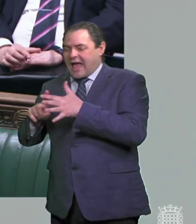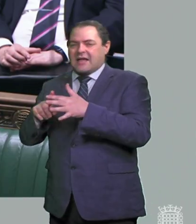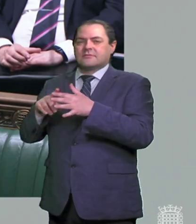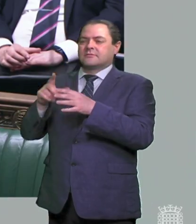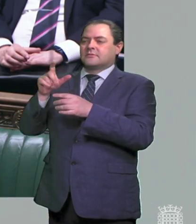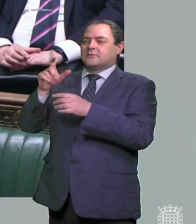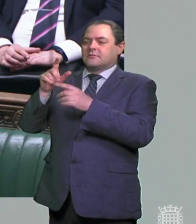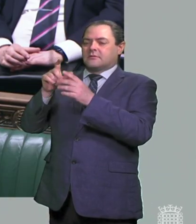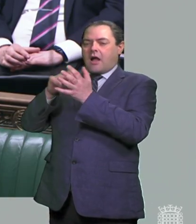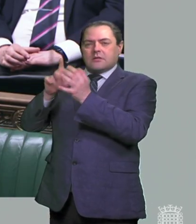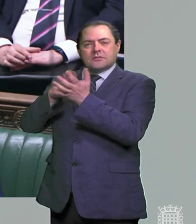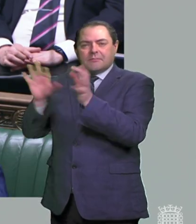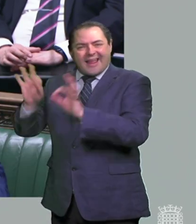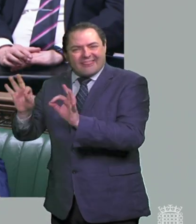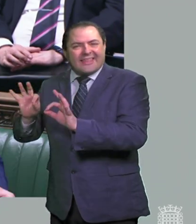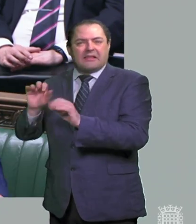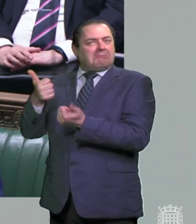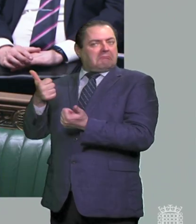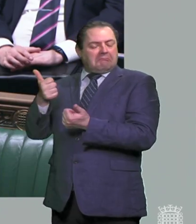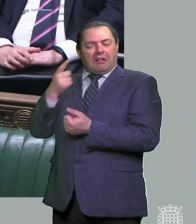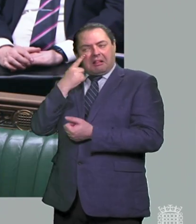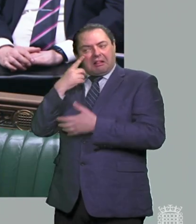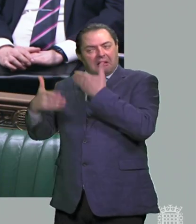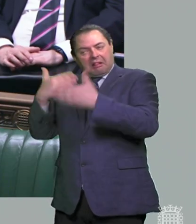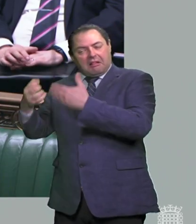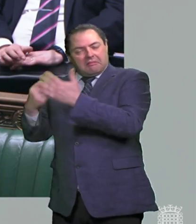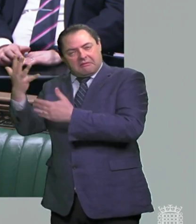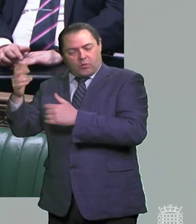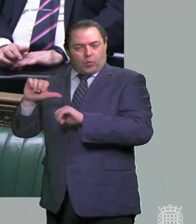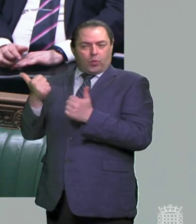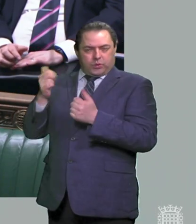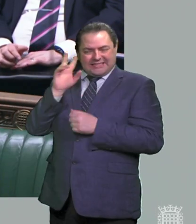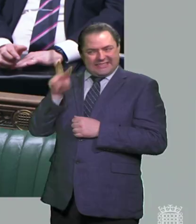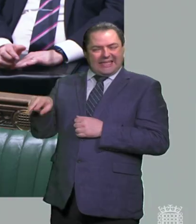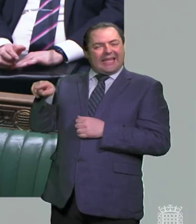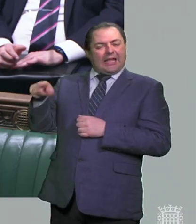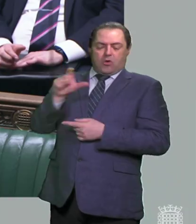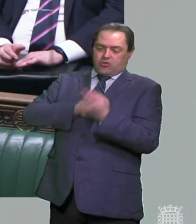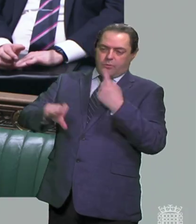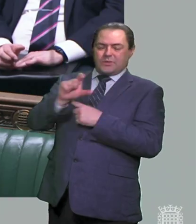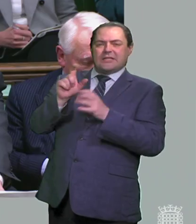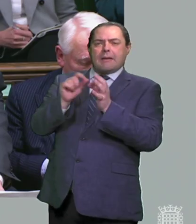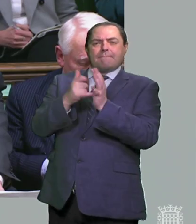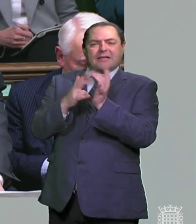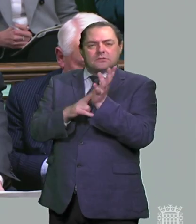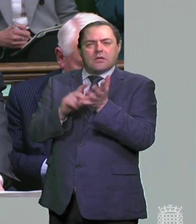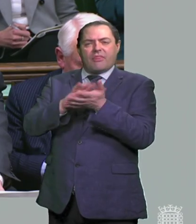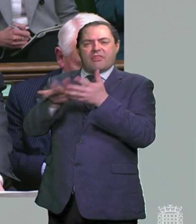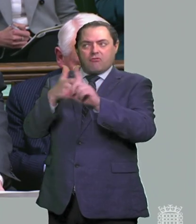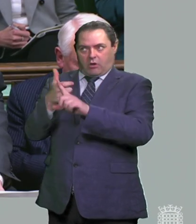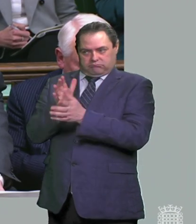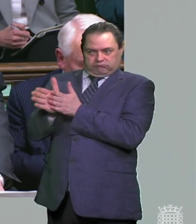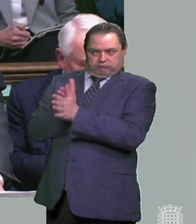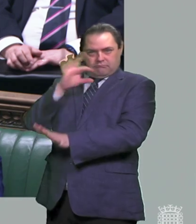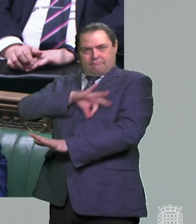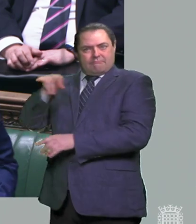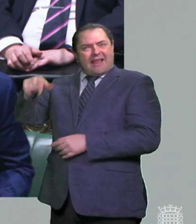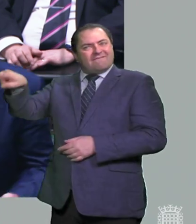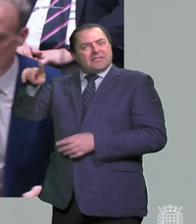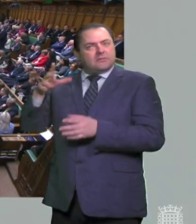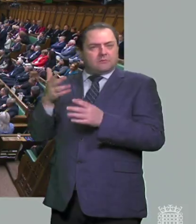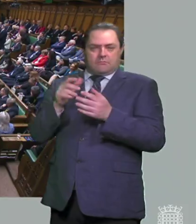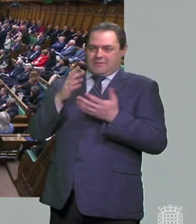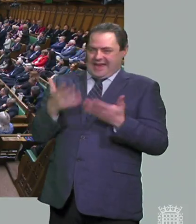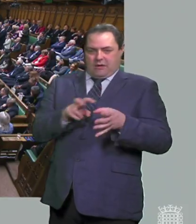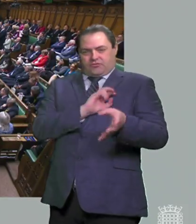We will see how these plans progress. Again, I think it is good news to see the communities in Basildon and Thurrock taking full advantage of the Brexit opportunities.